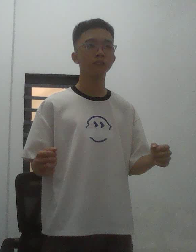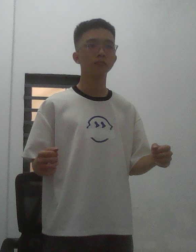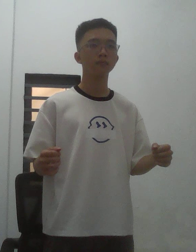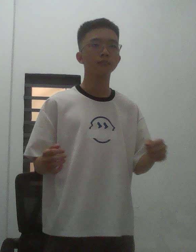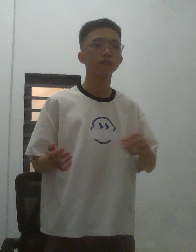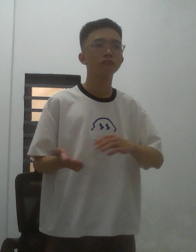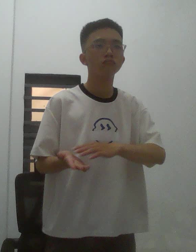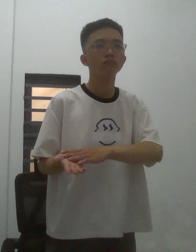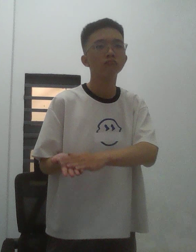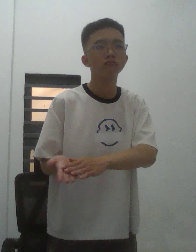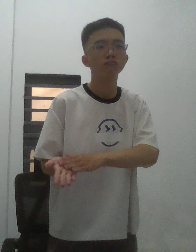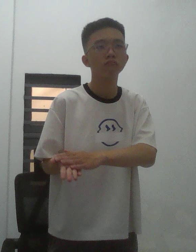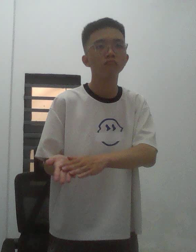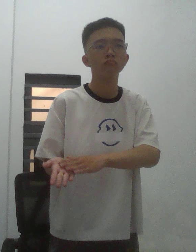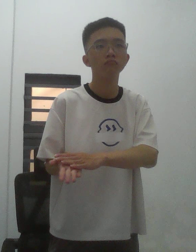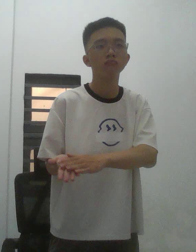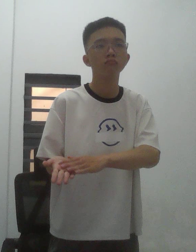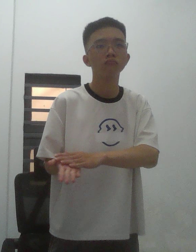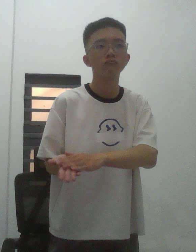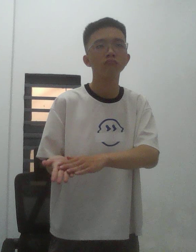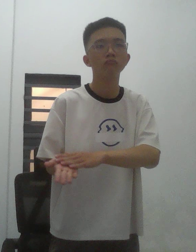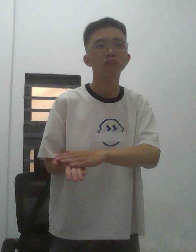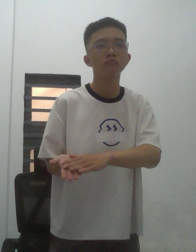xin loi